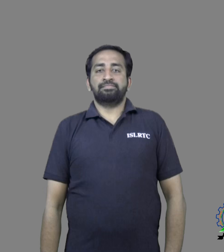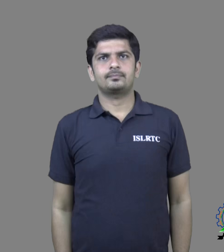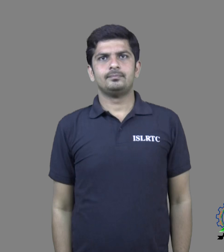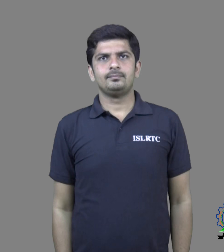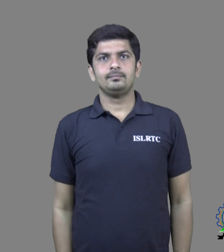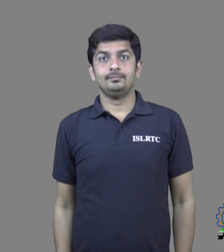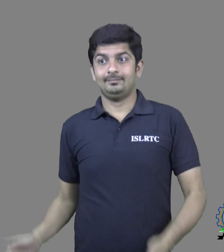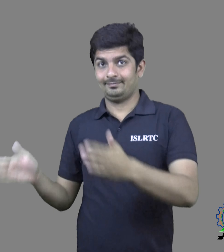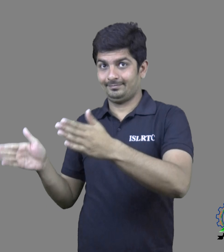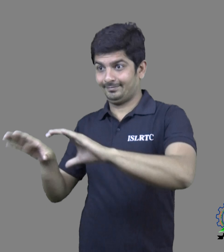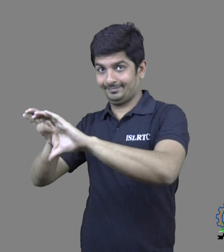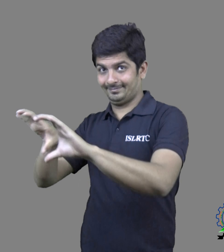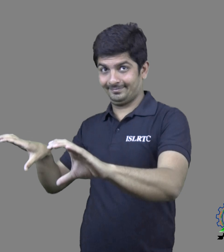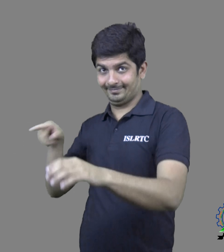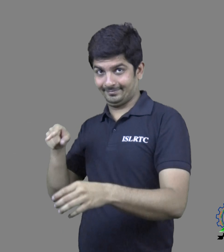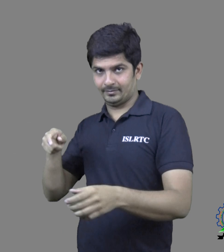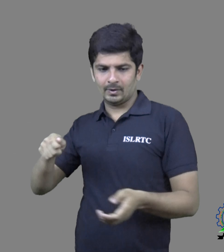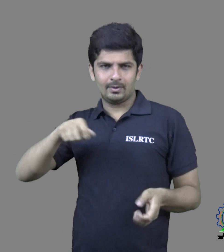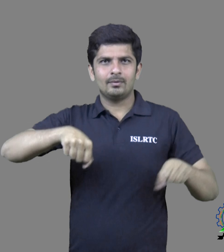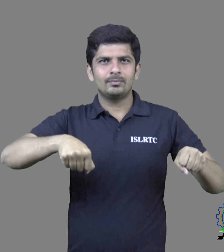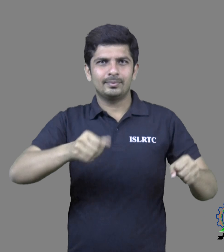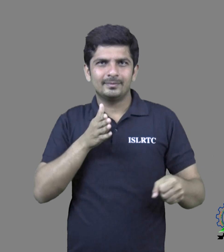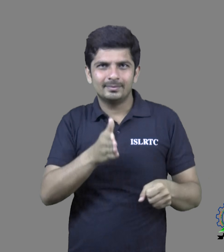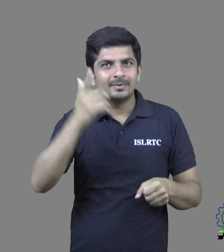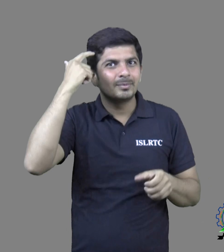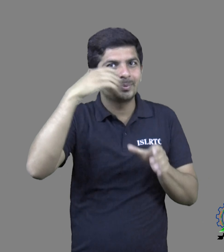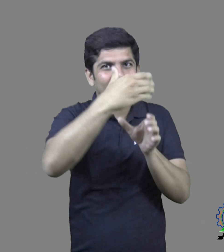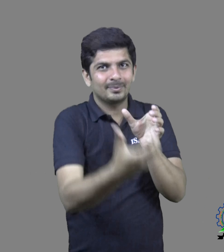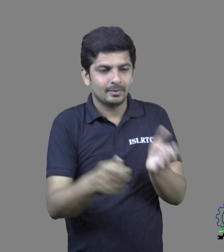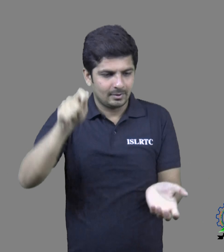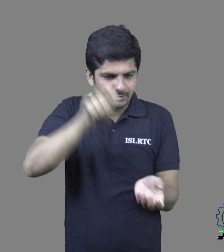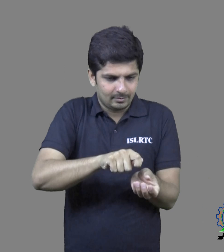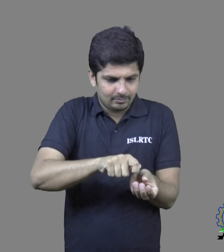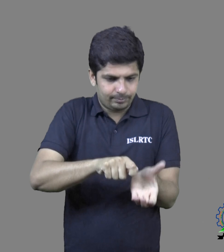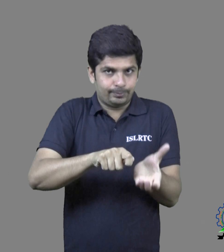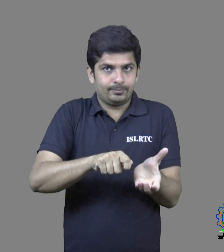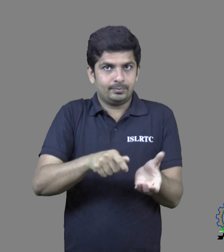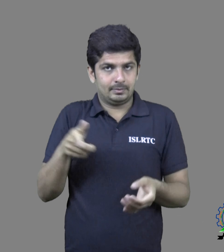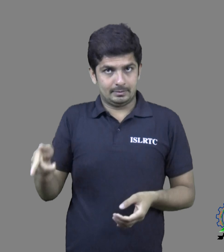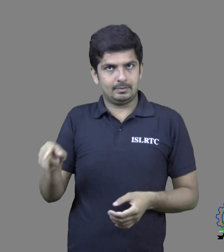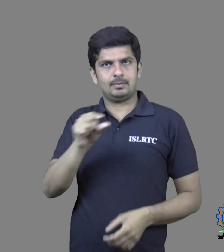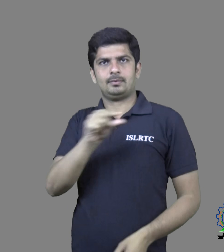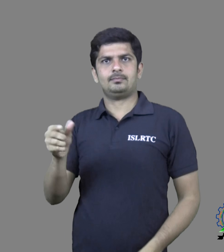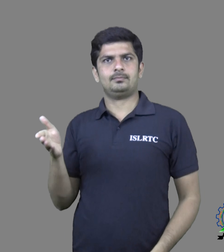Air Matress